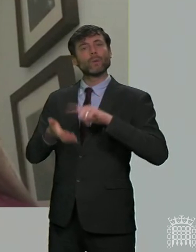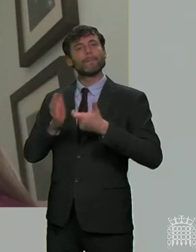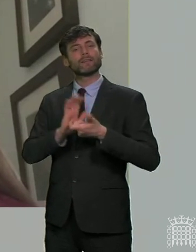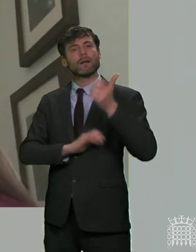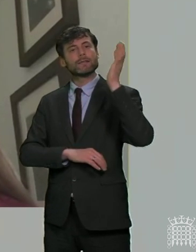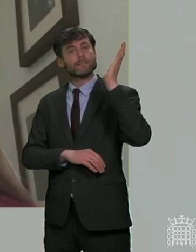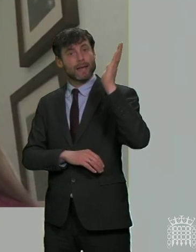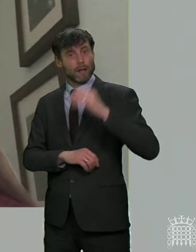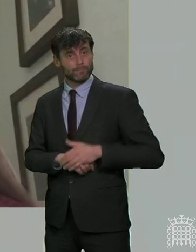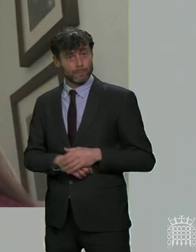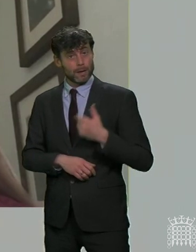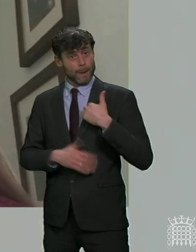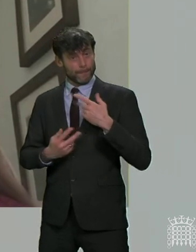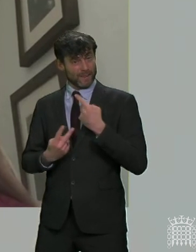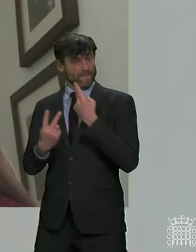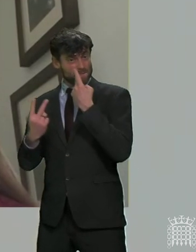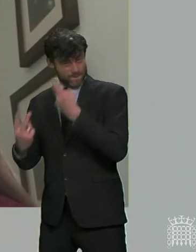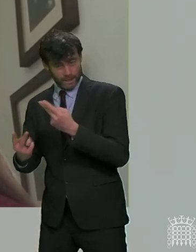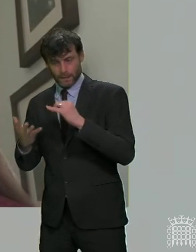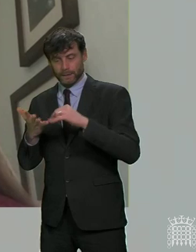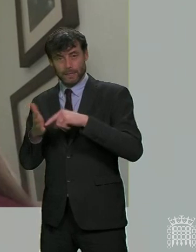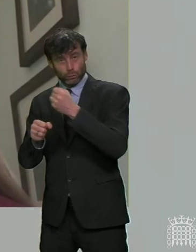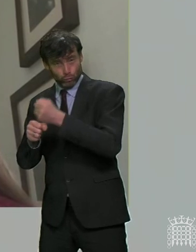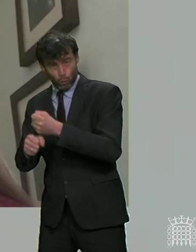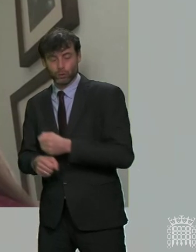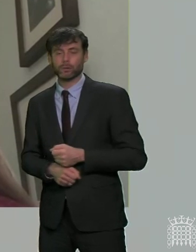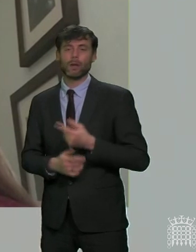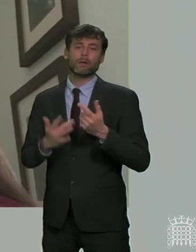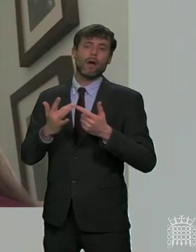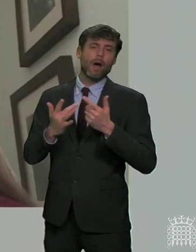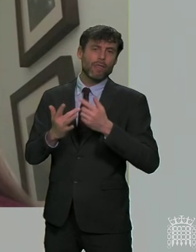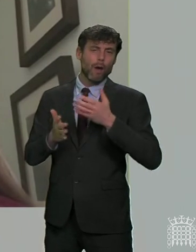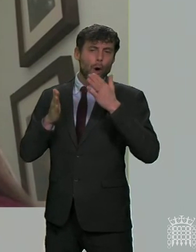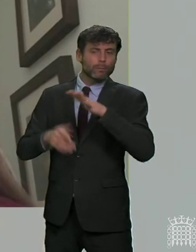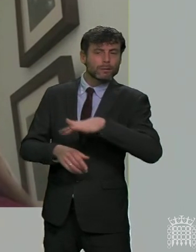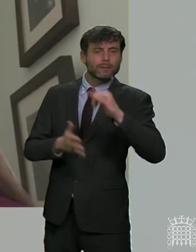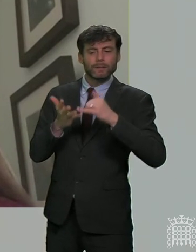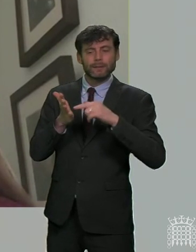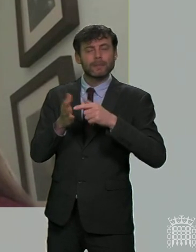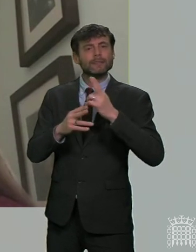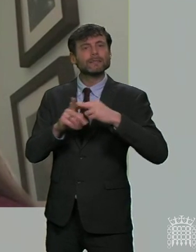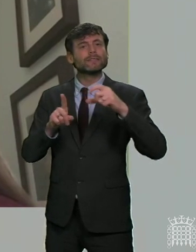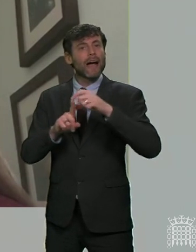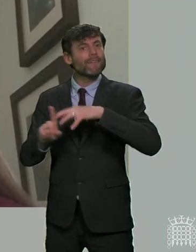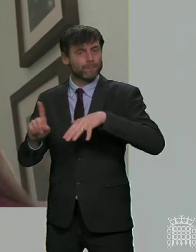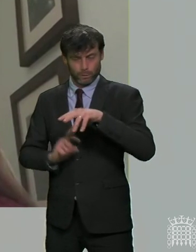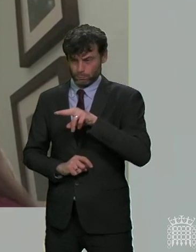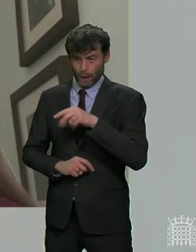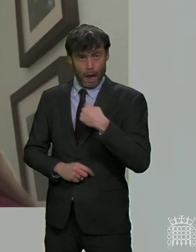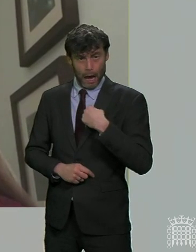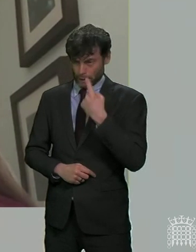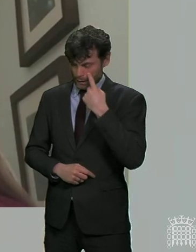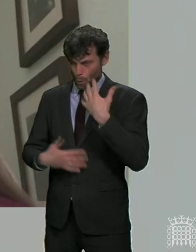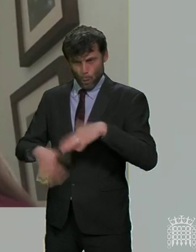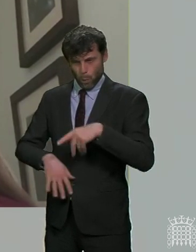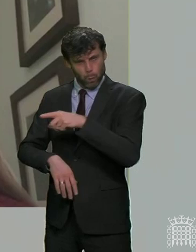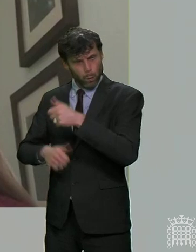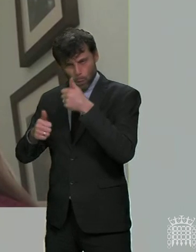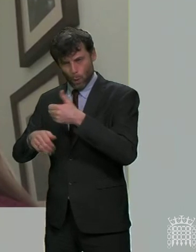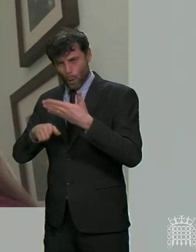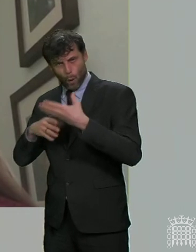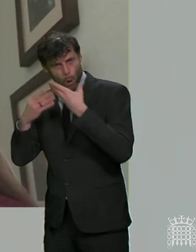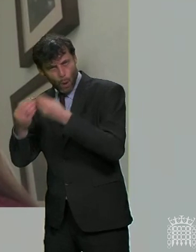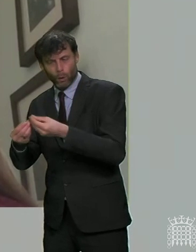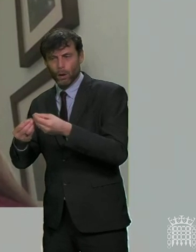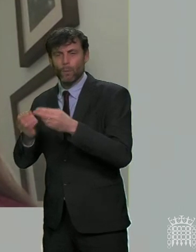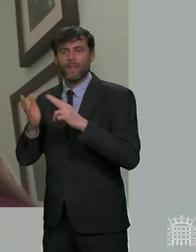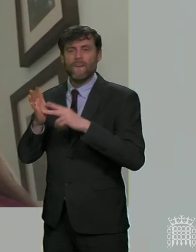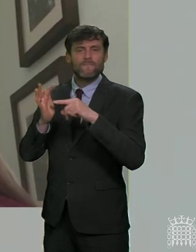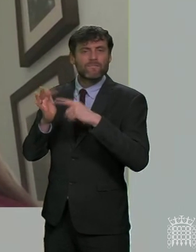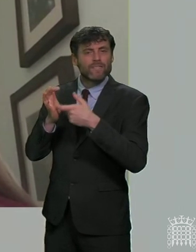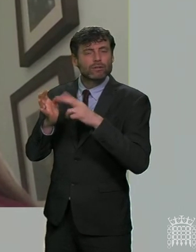I have seen first-hand, visiting both St George’s Hospital and County Hospital in Stafford, the great work being done to support people, including veterans, with their mental health.